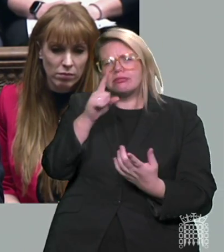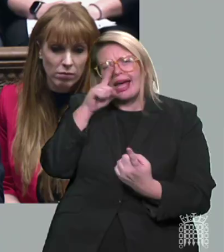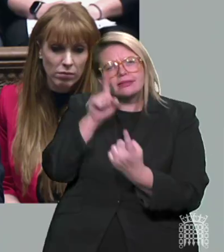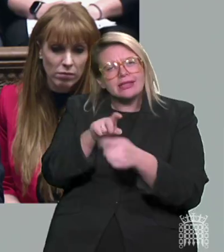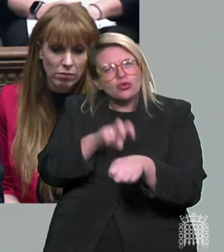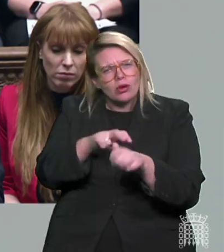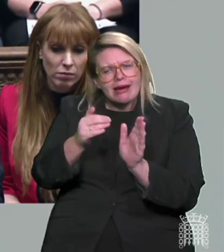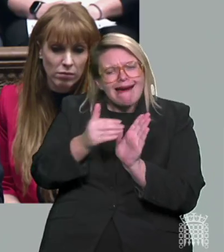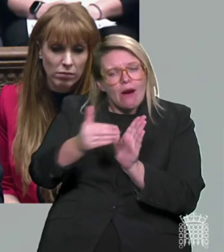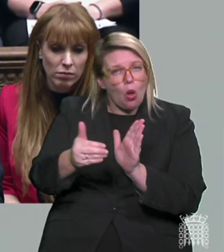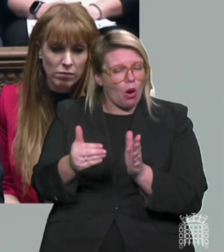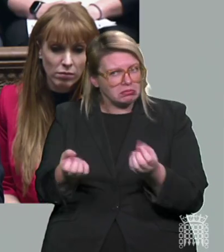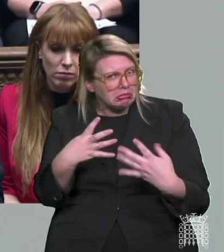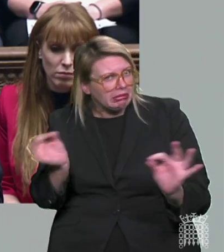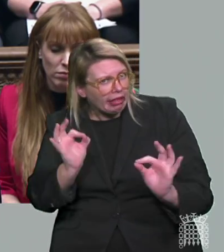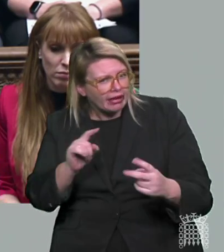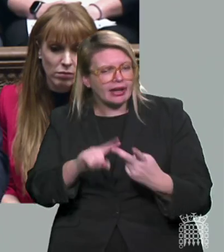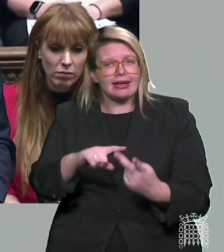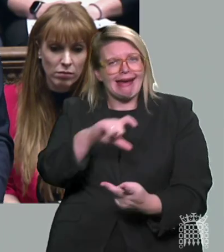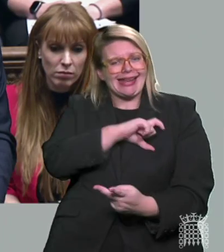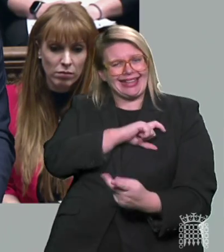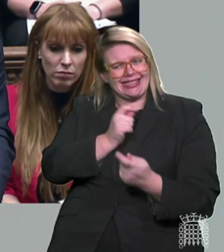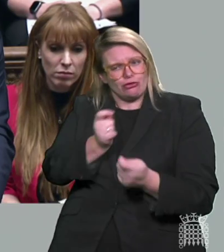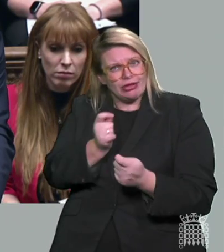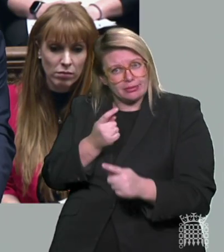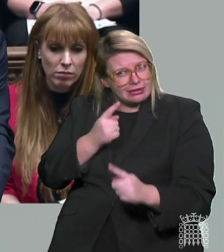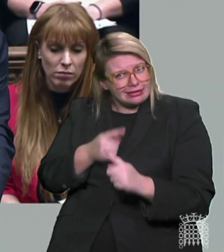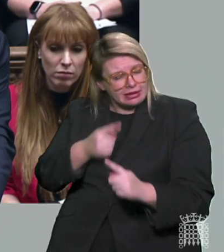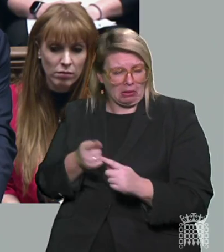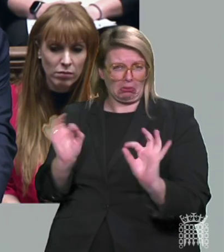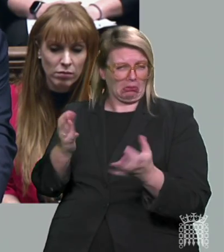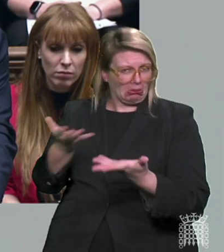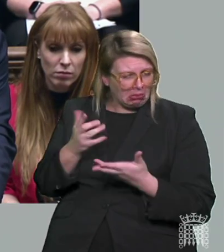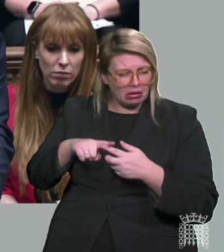He is not promising that cancer patients will get urgent treatment, as they did under Labour.